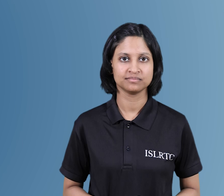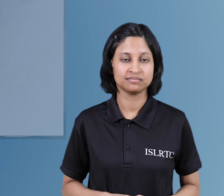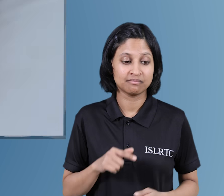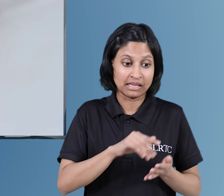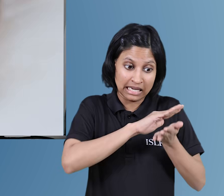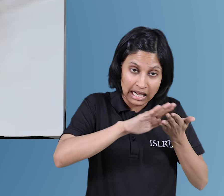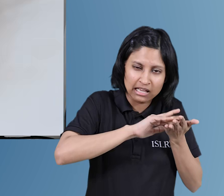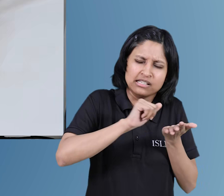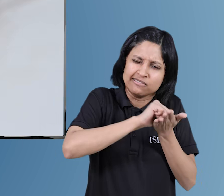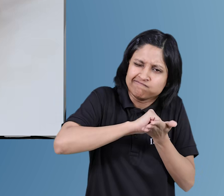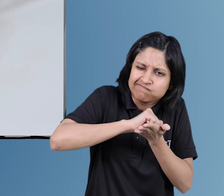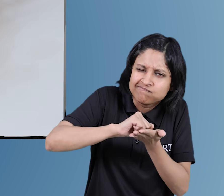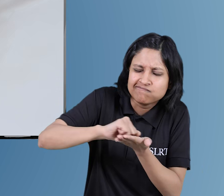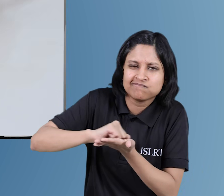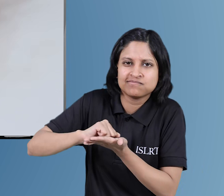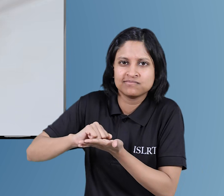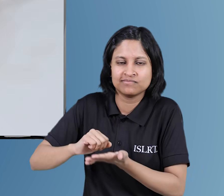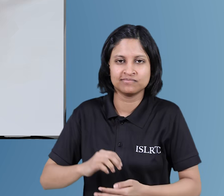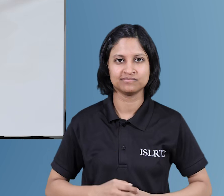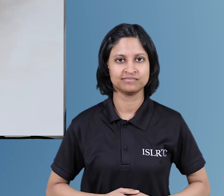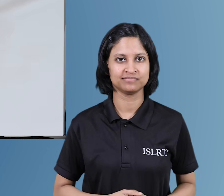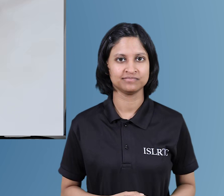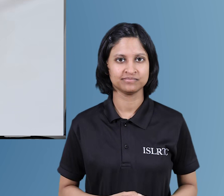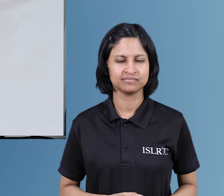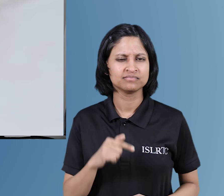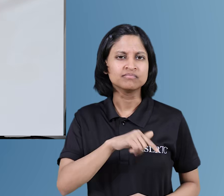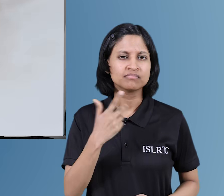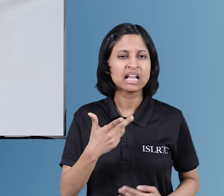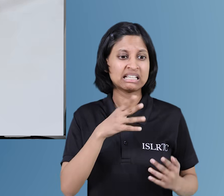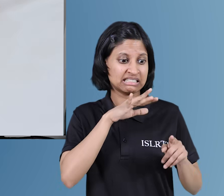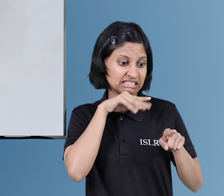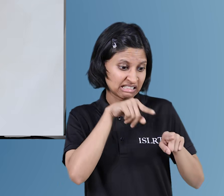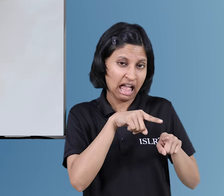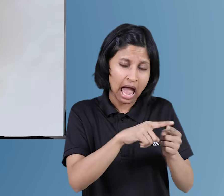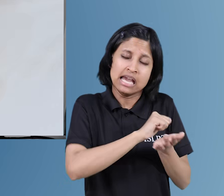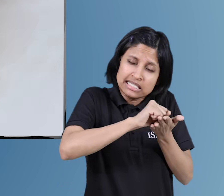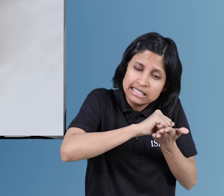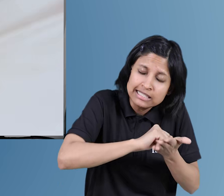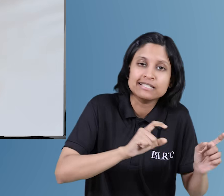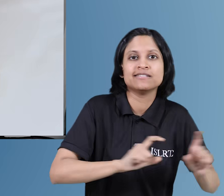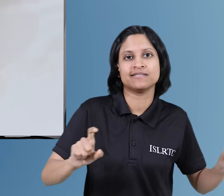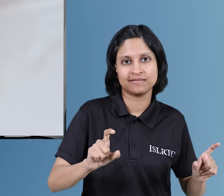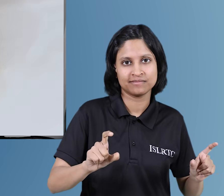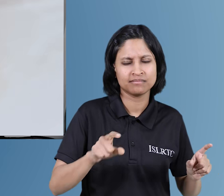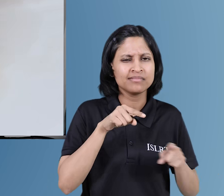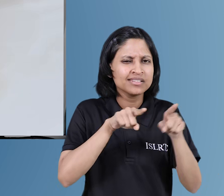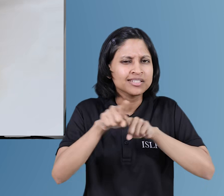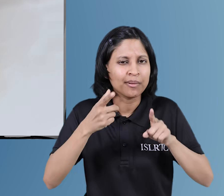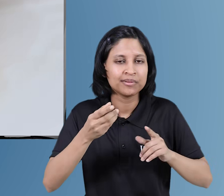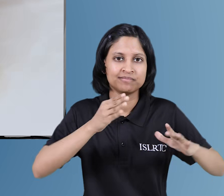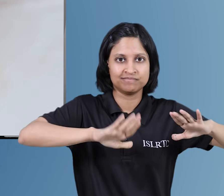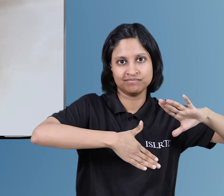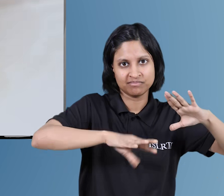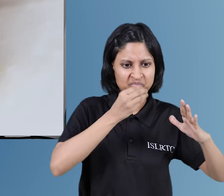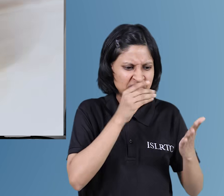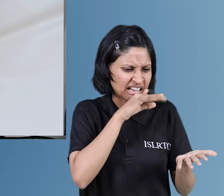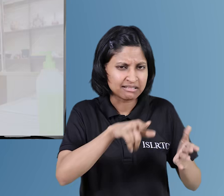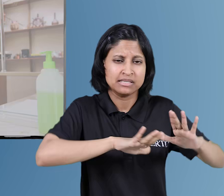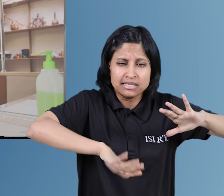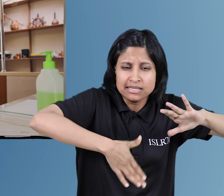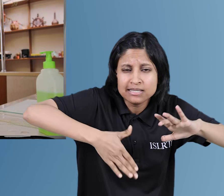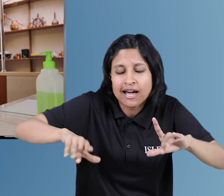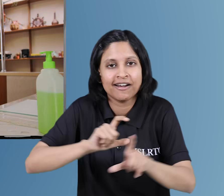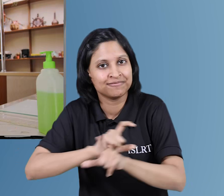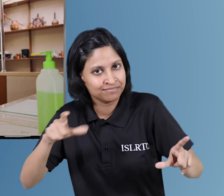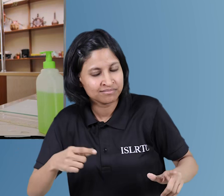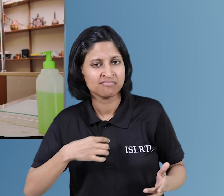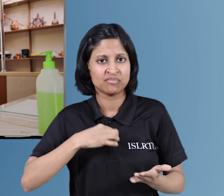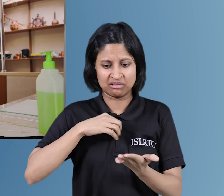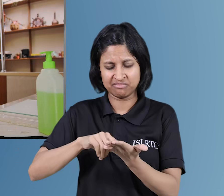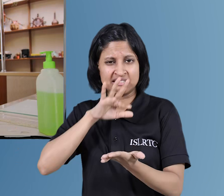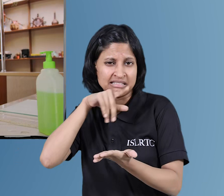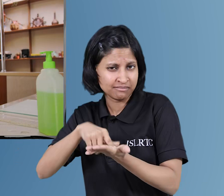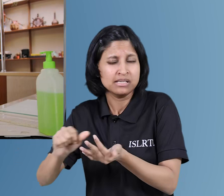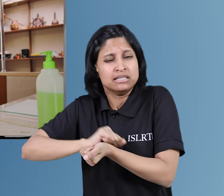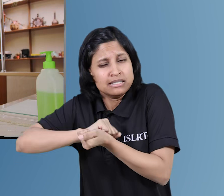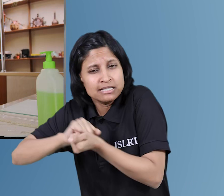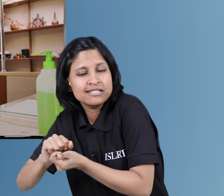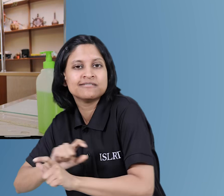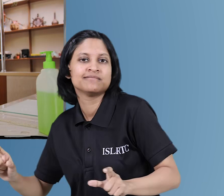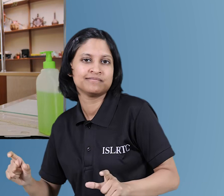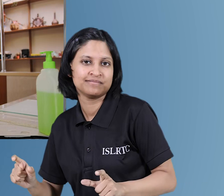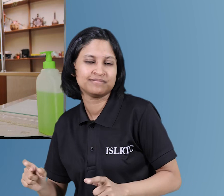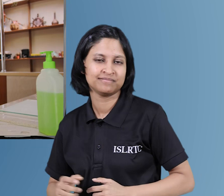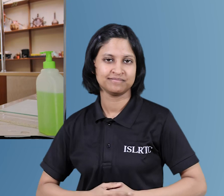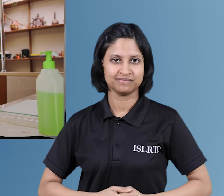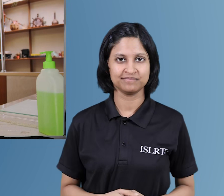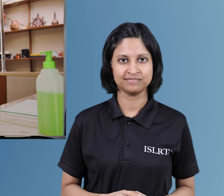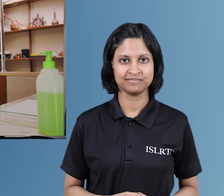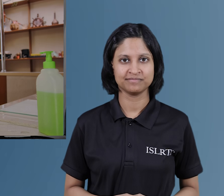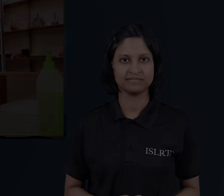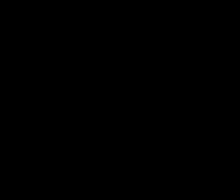Scrub means to clean something that is dirty by rubbing it hard. scrubbing utensils, scrubbing clothes.